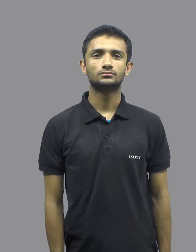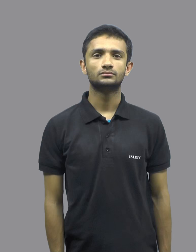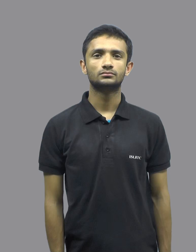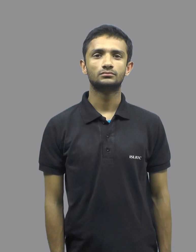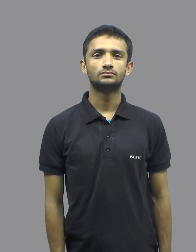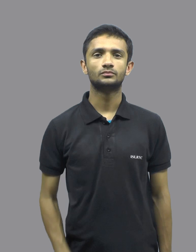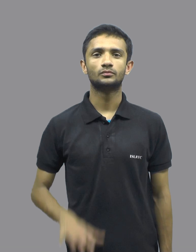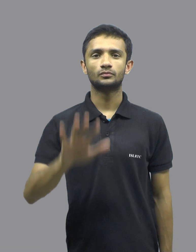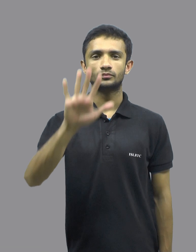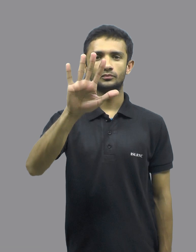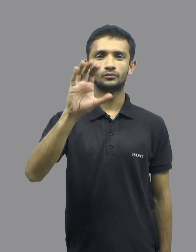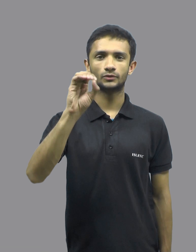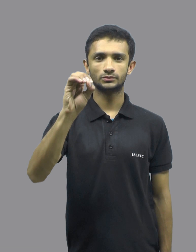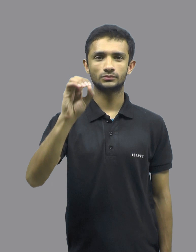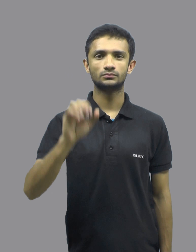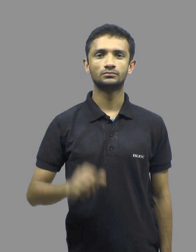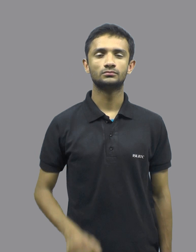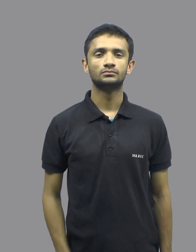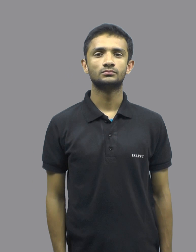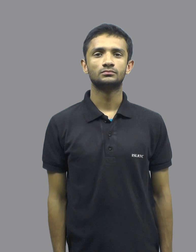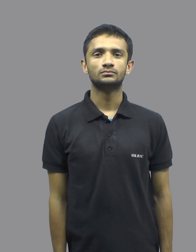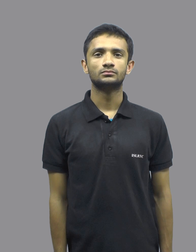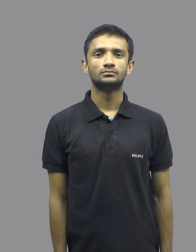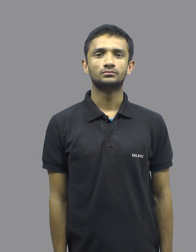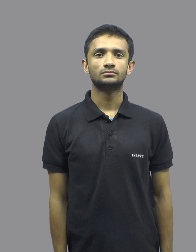50 Fifty